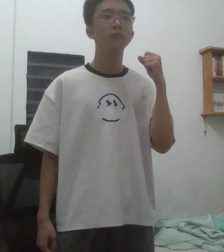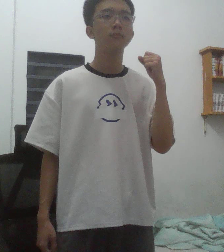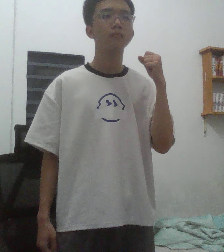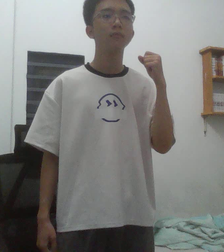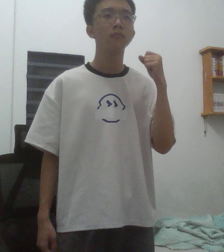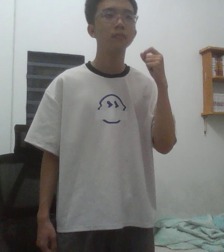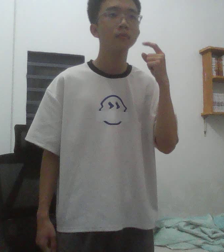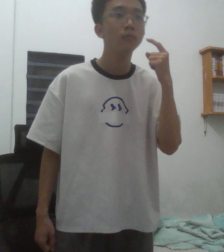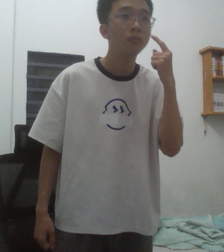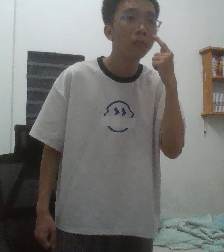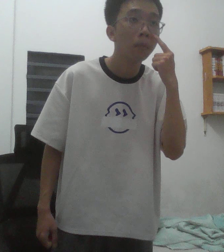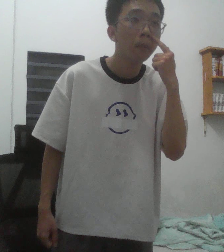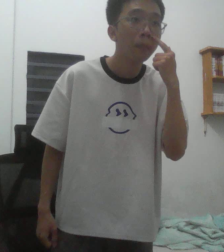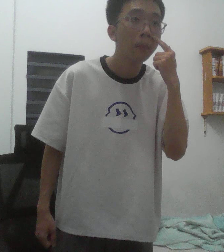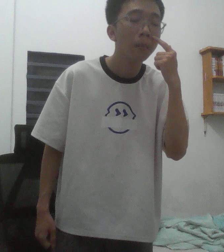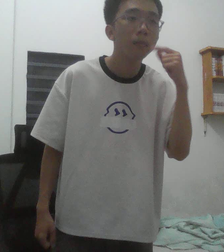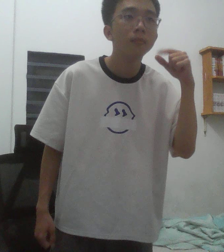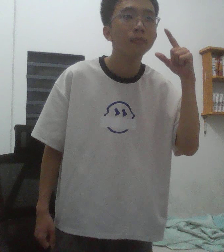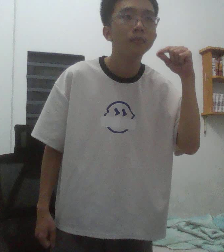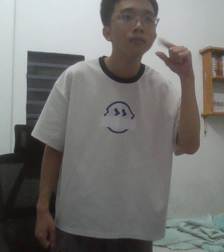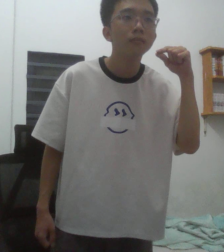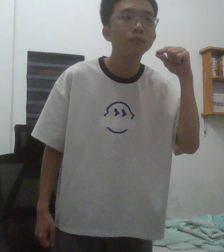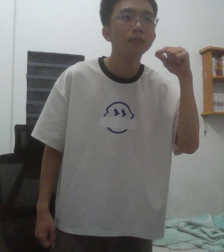lam quen